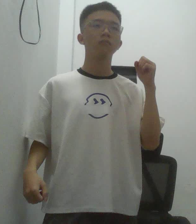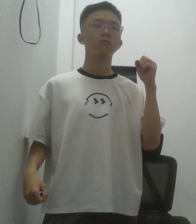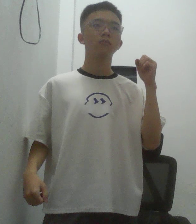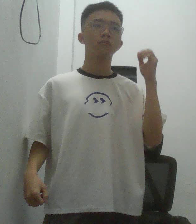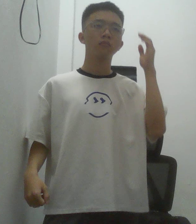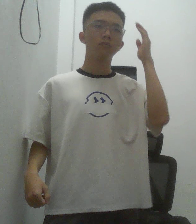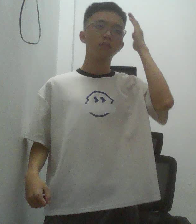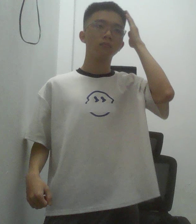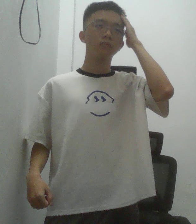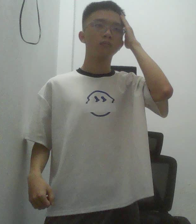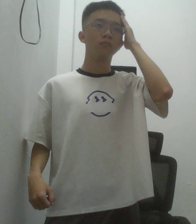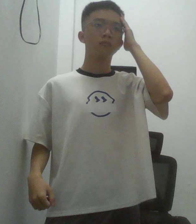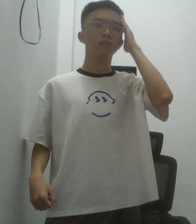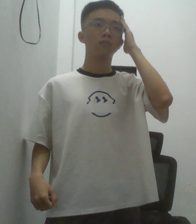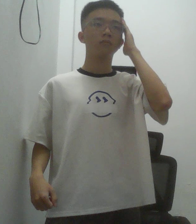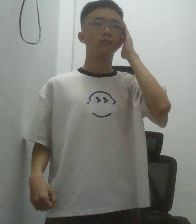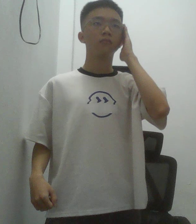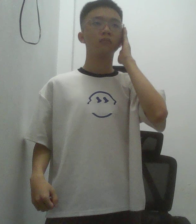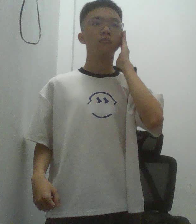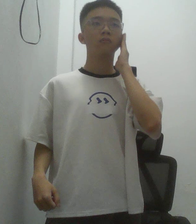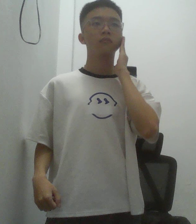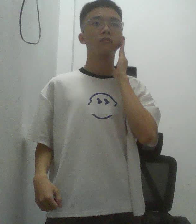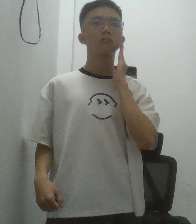dep